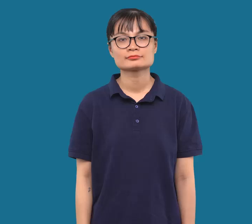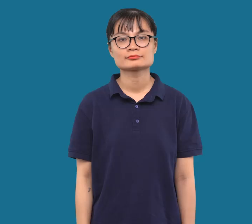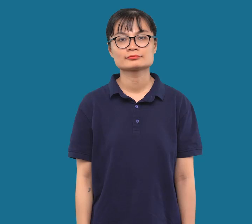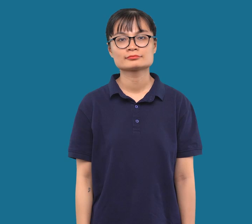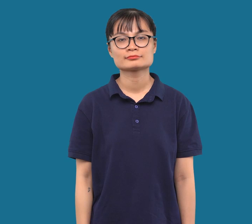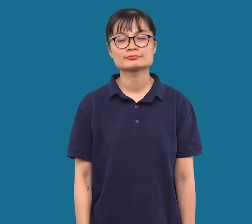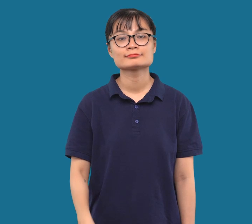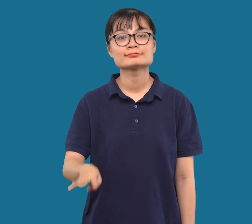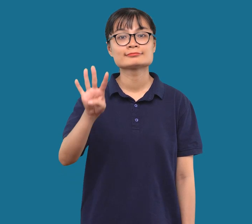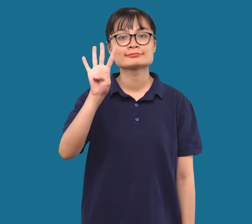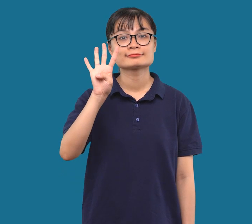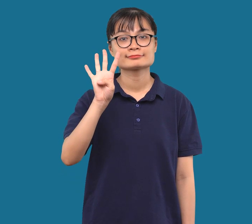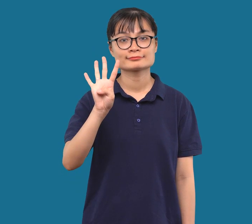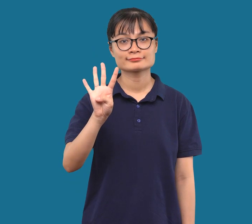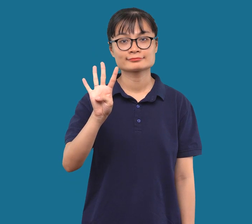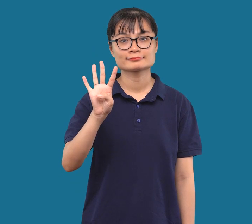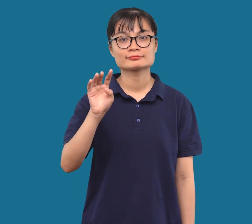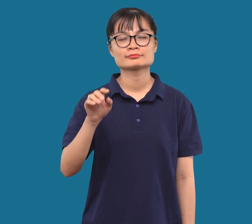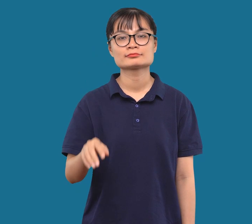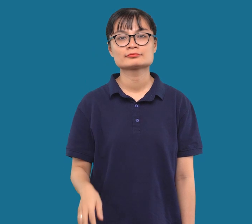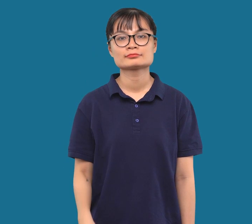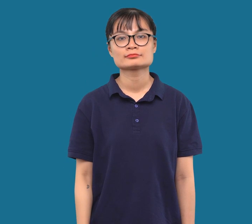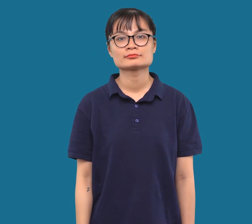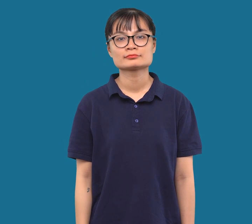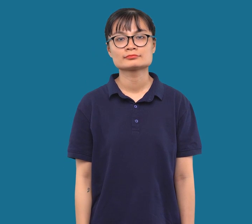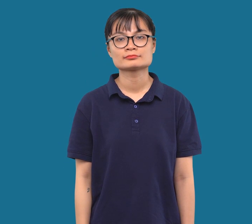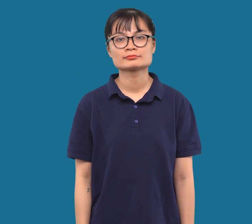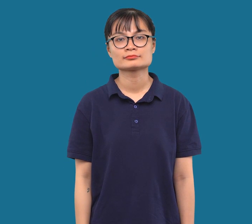4